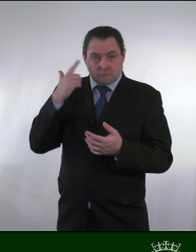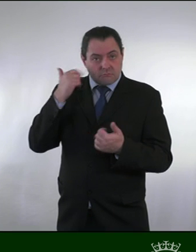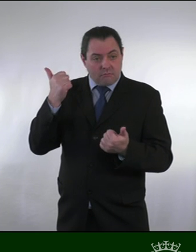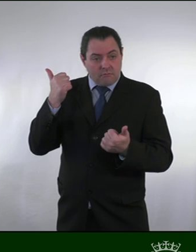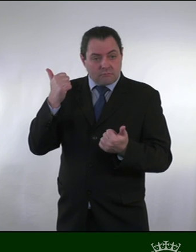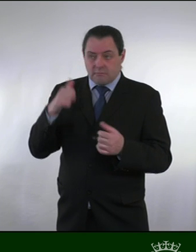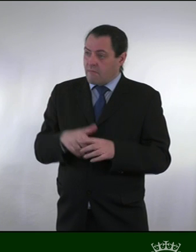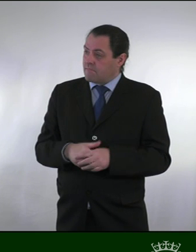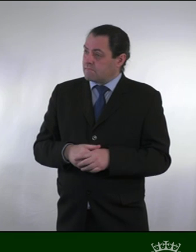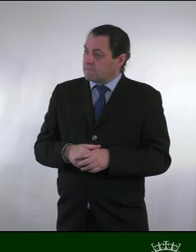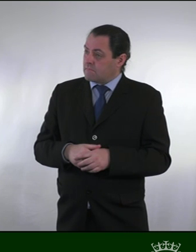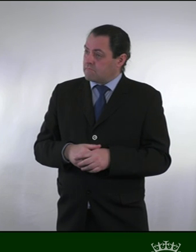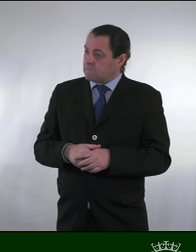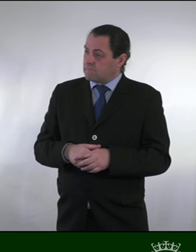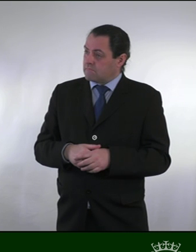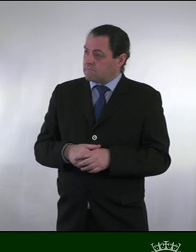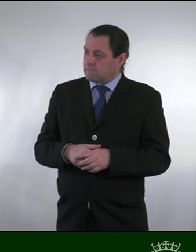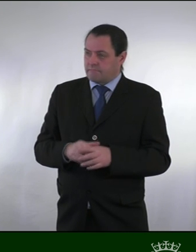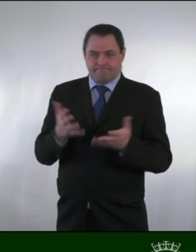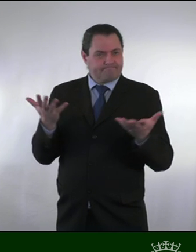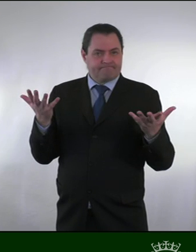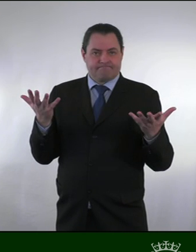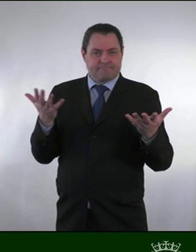Can you hear me? It’s not working.